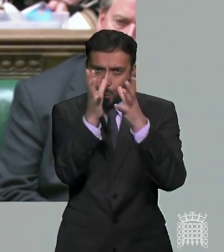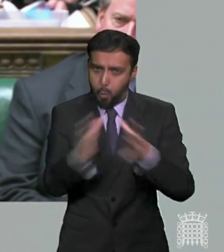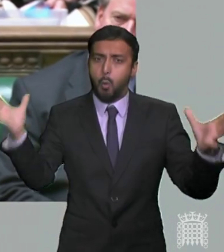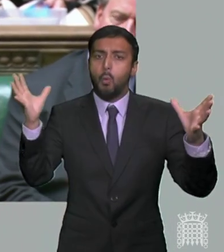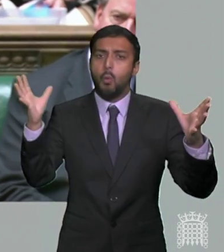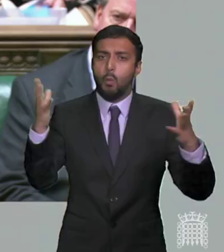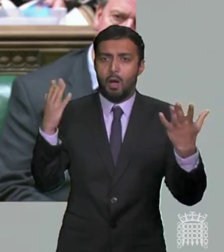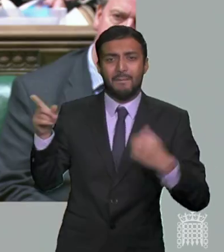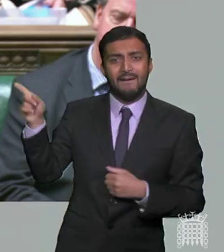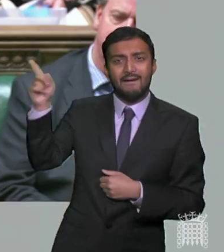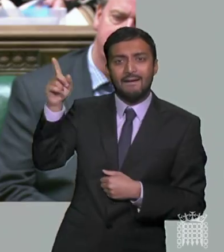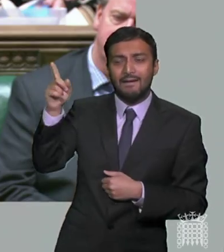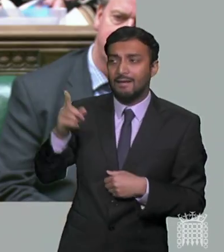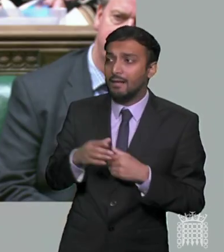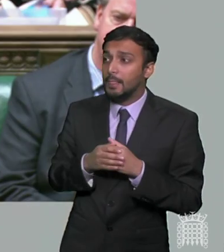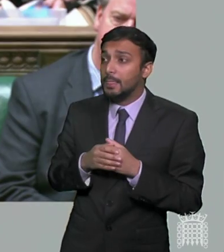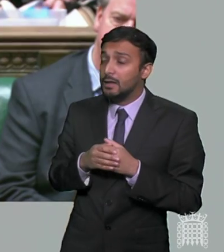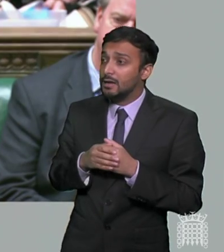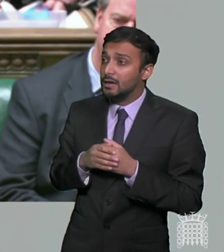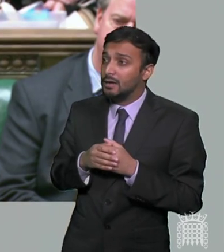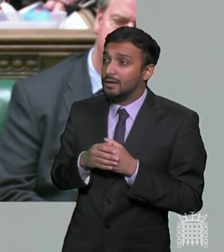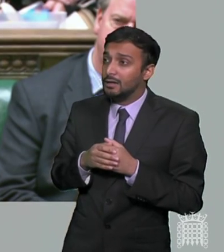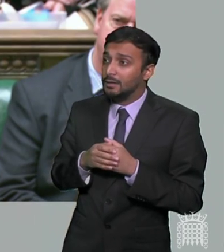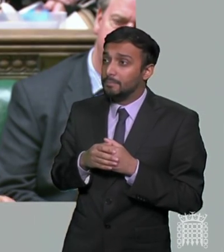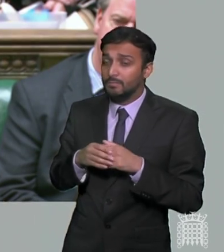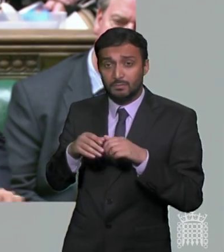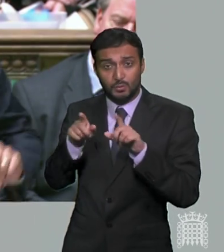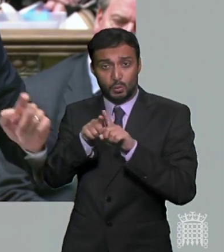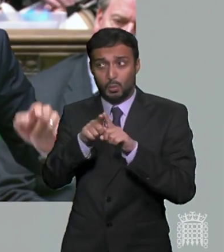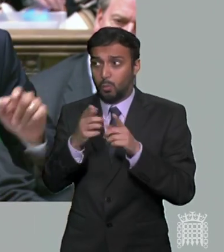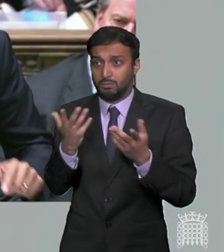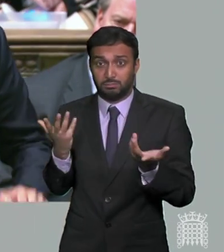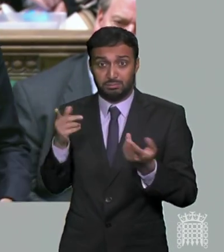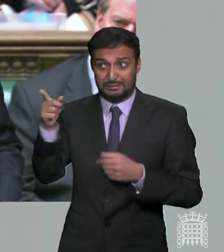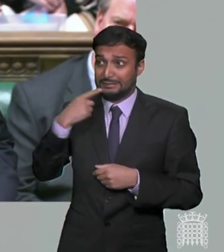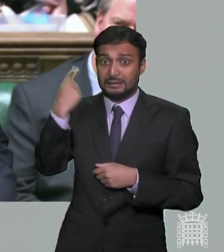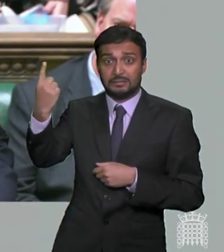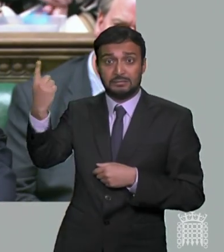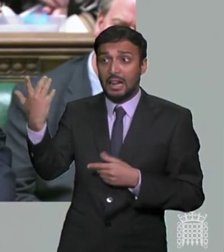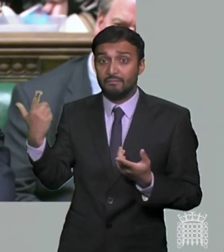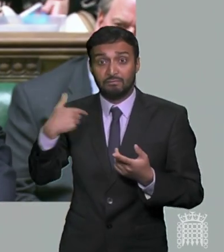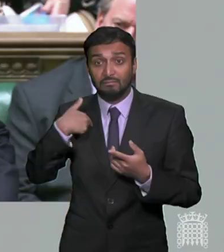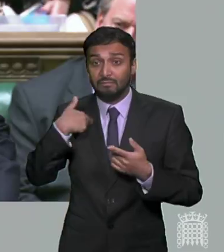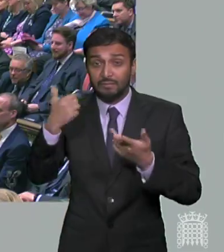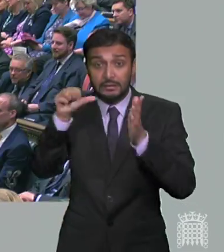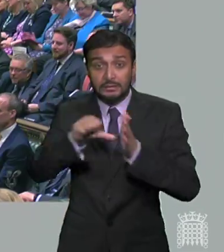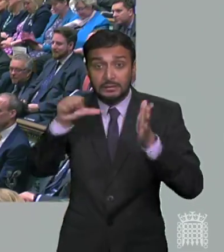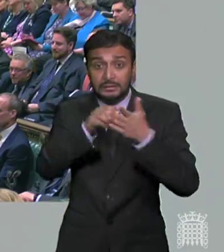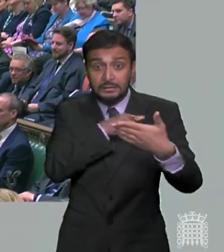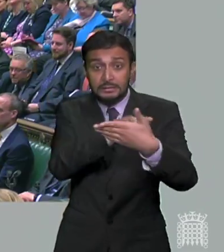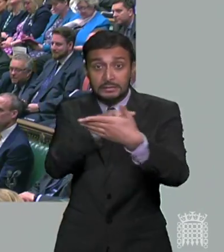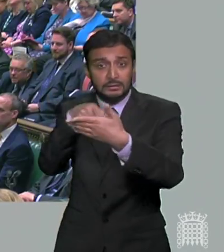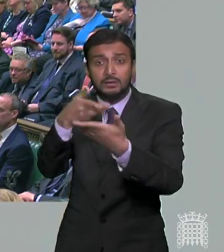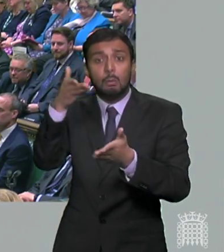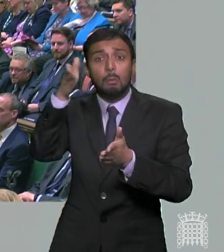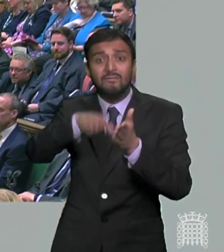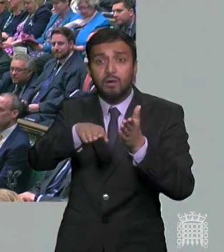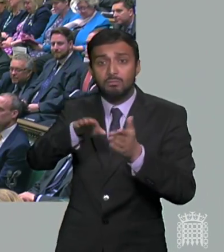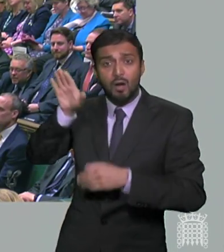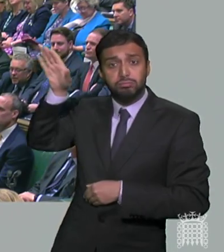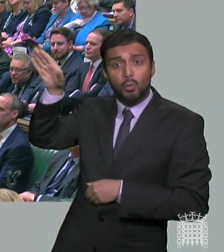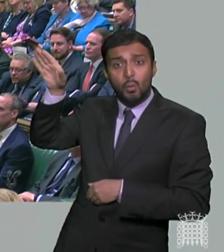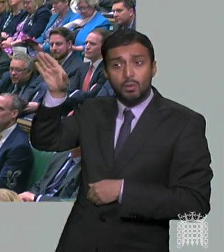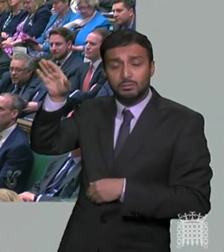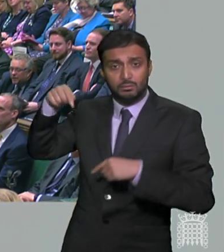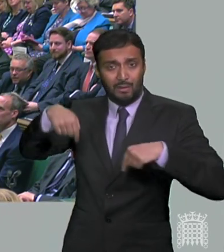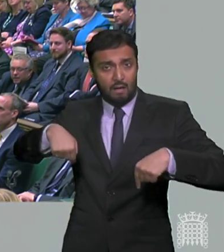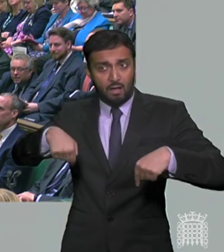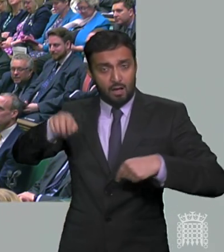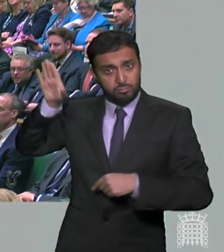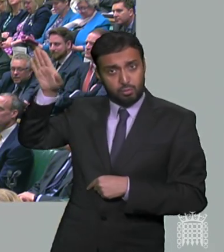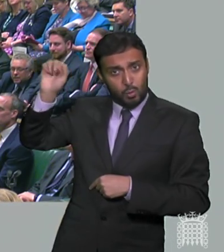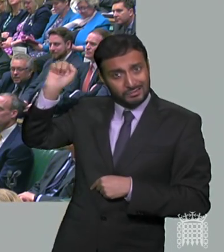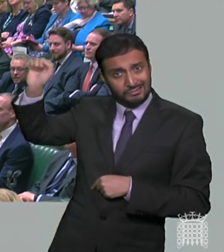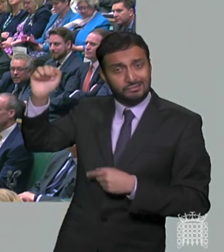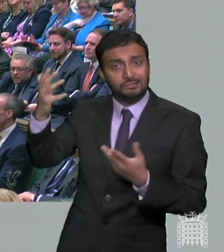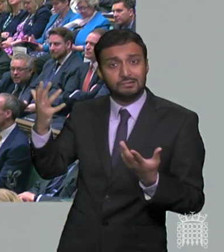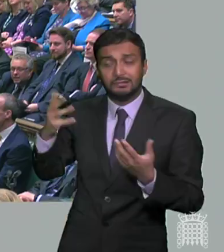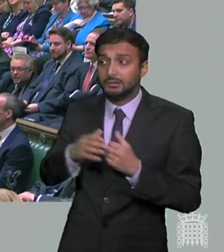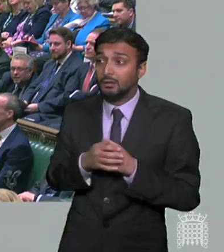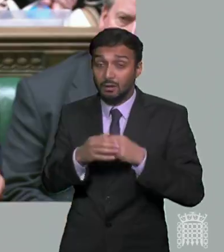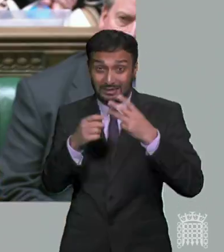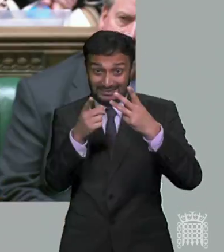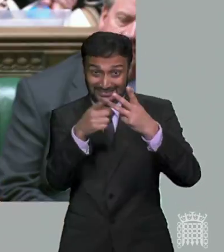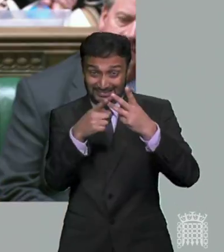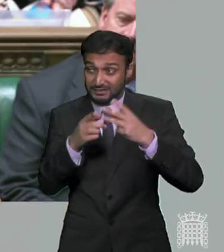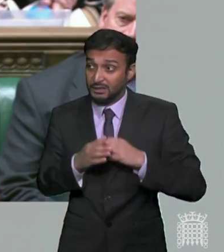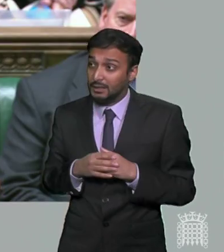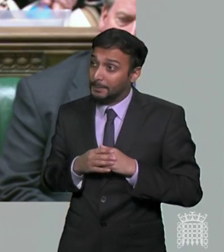It also made the point that it was crystal clear that the challenges we face are completely international in nature.